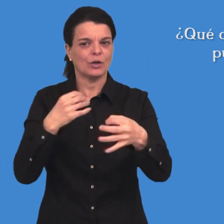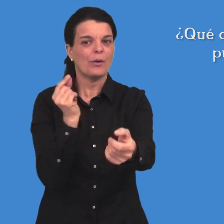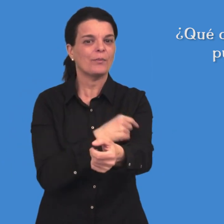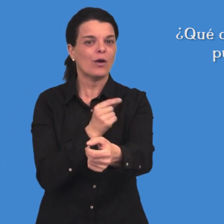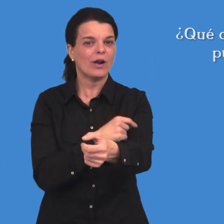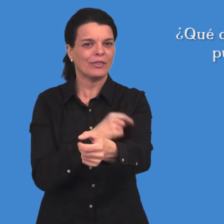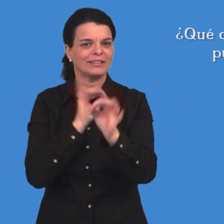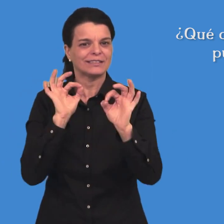vacuna